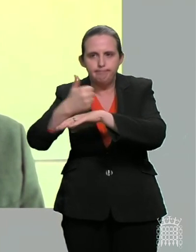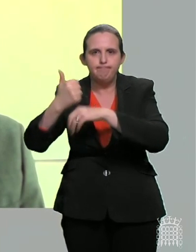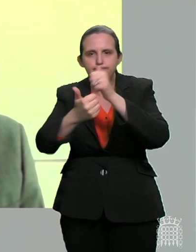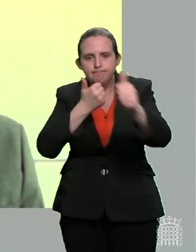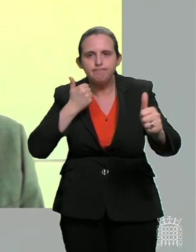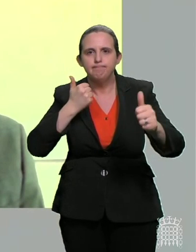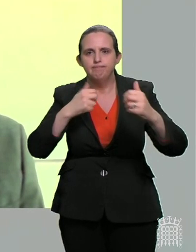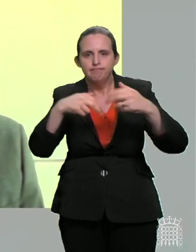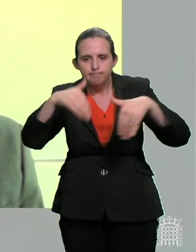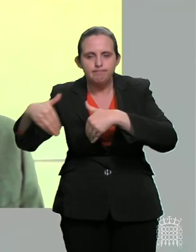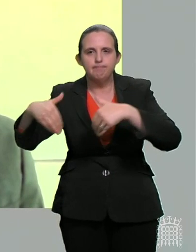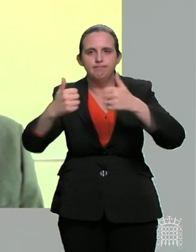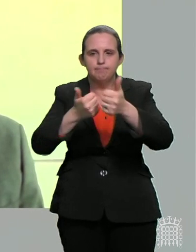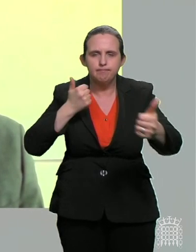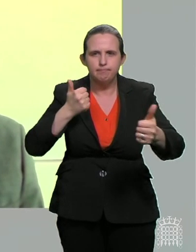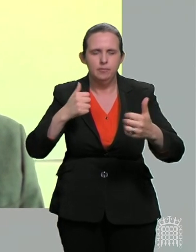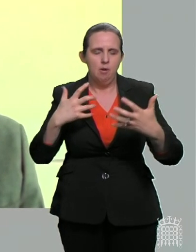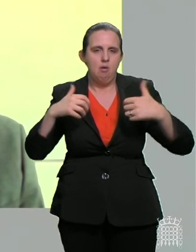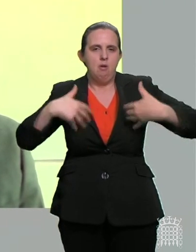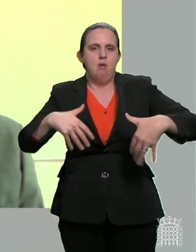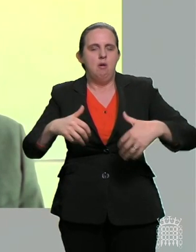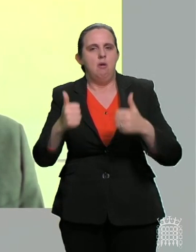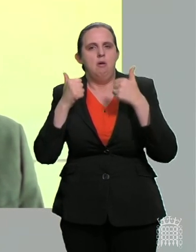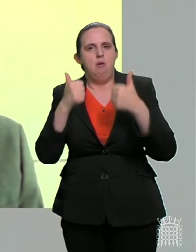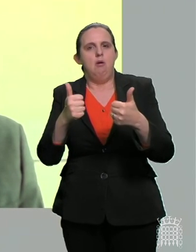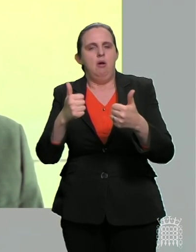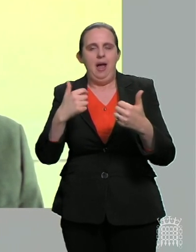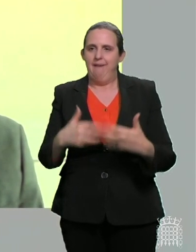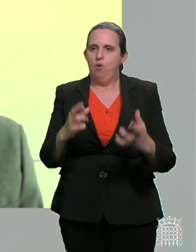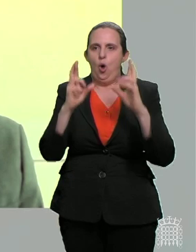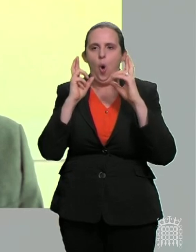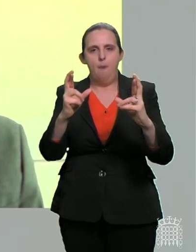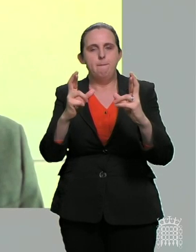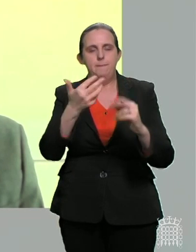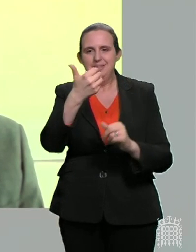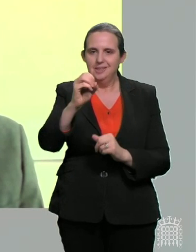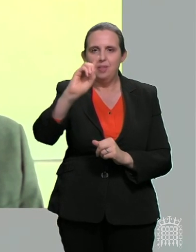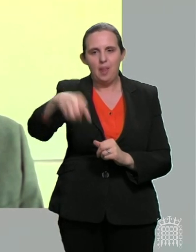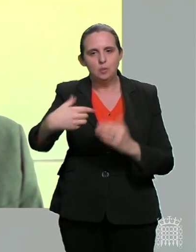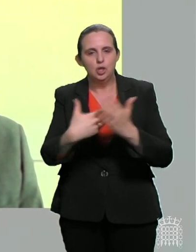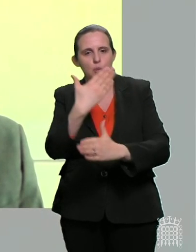After decades of neglect from Labour MPs, we now feel an sense of hope in the red wall seats.